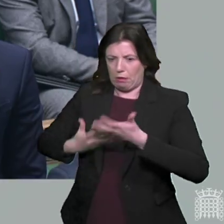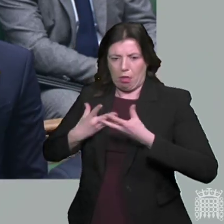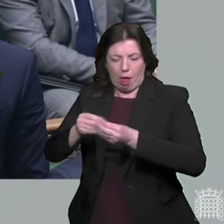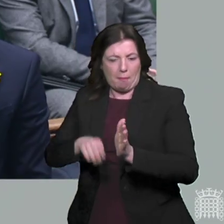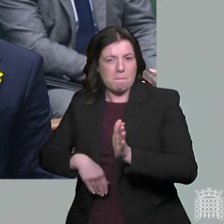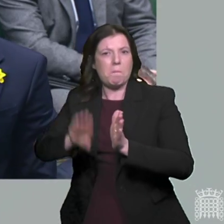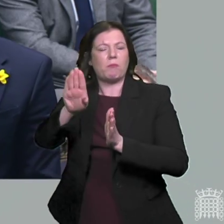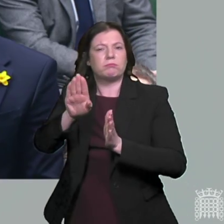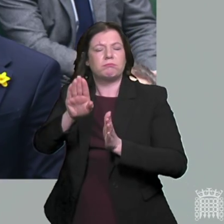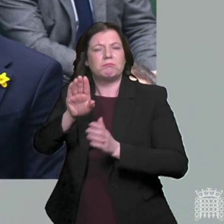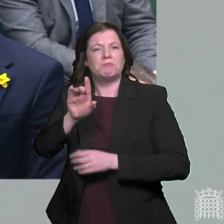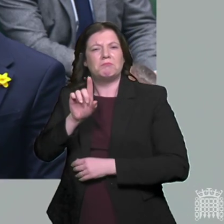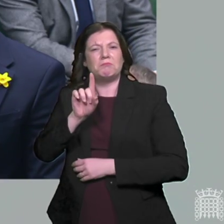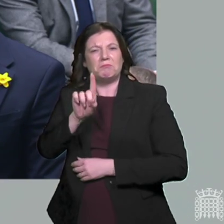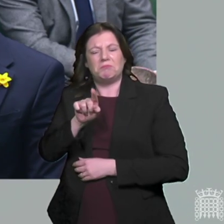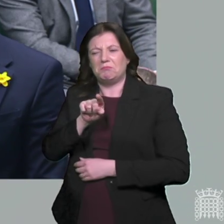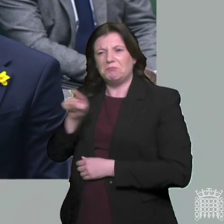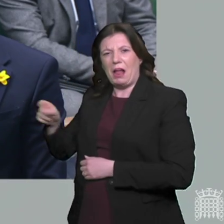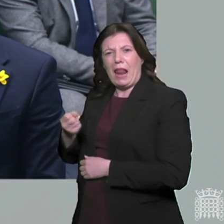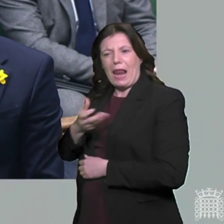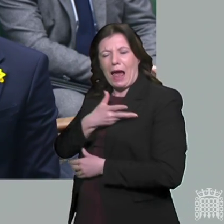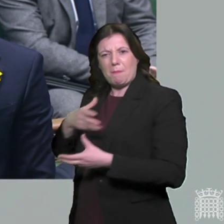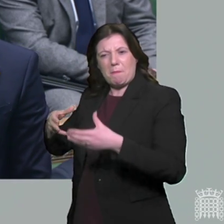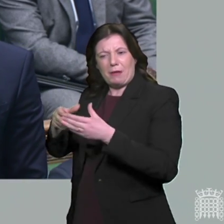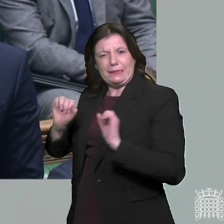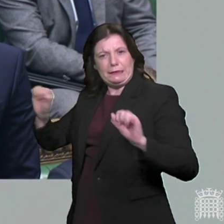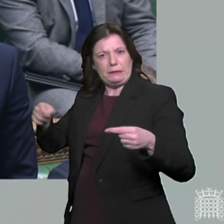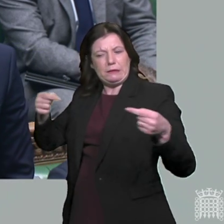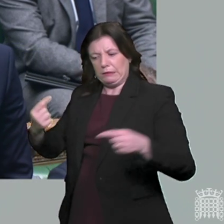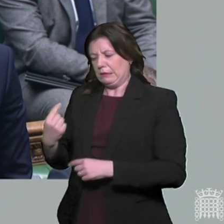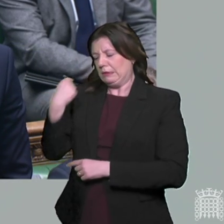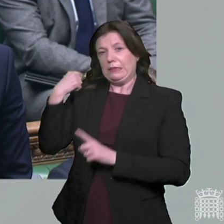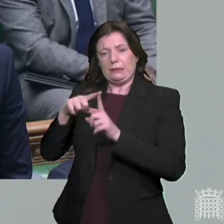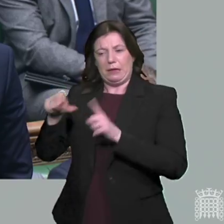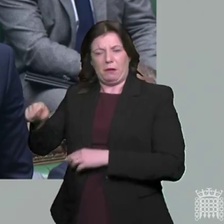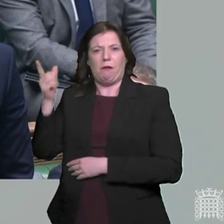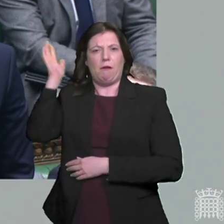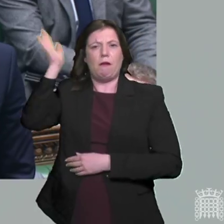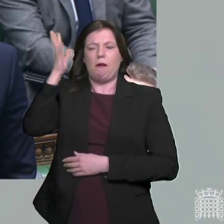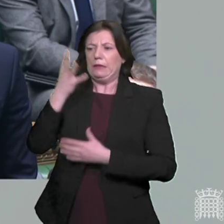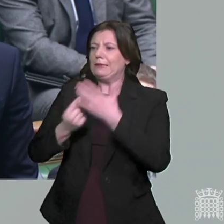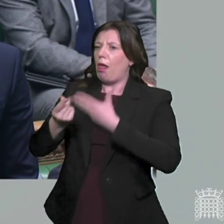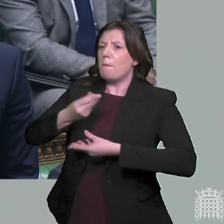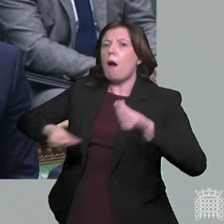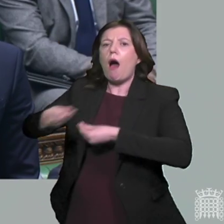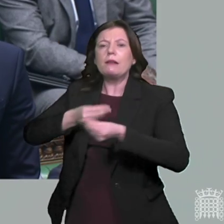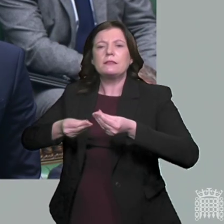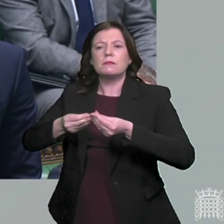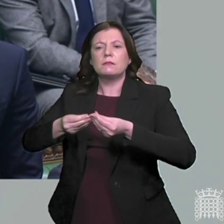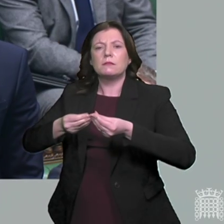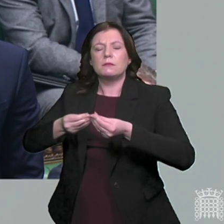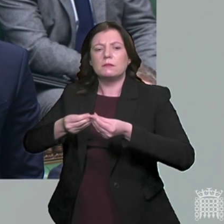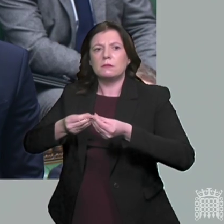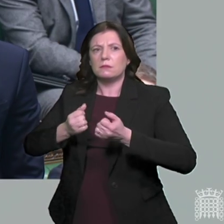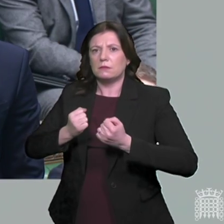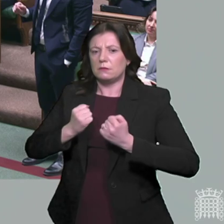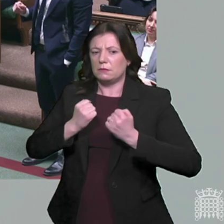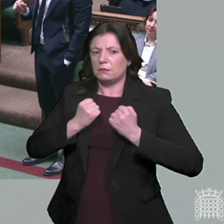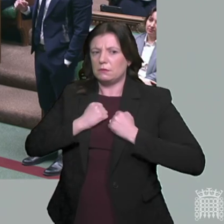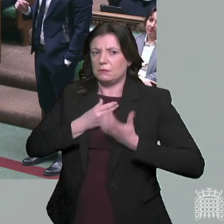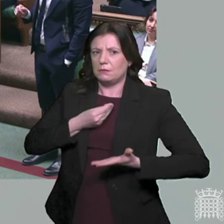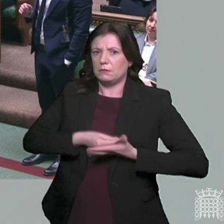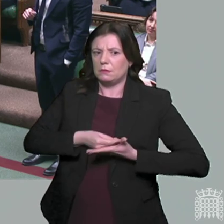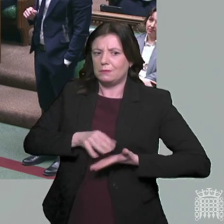Of course, that is in contrast to the leader of the Labour party, who said in December that EU single market access would not boost economic growth.